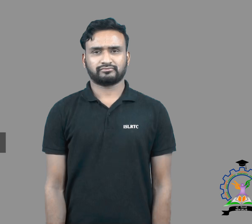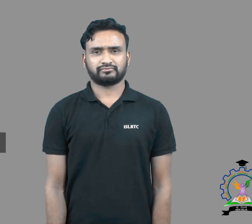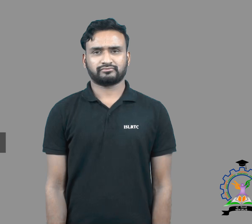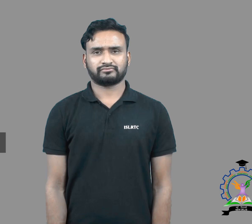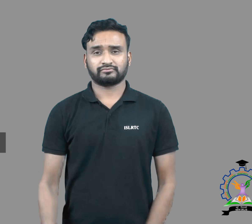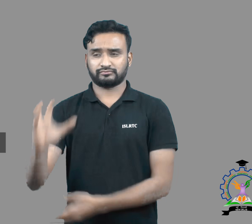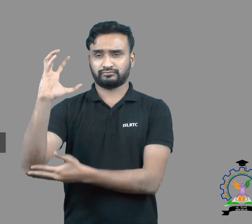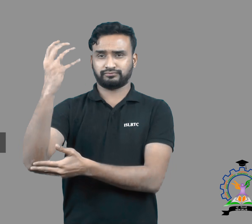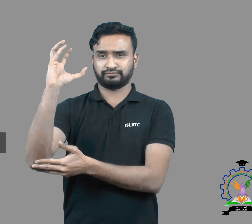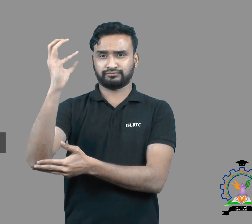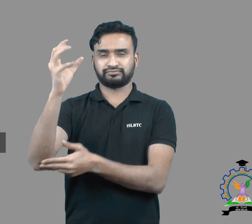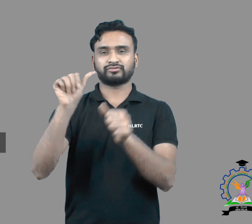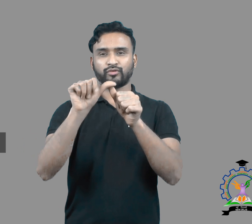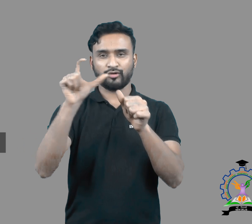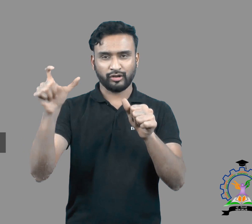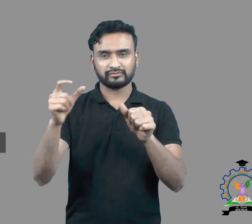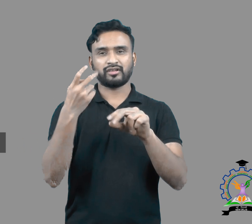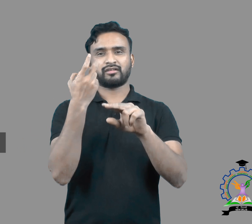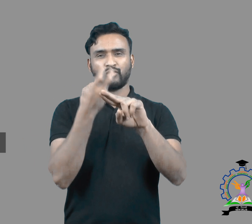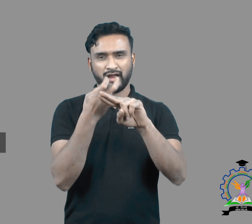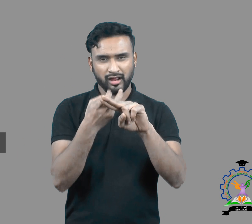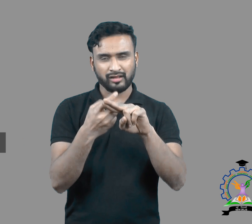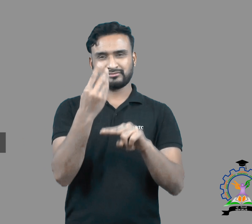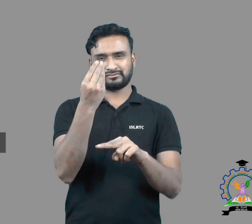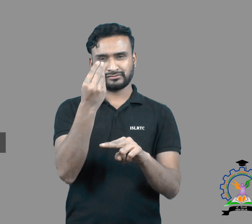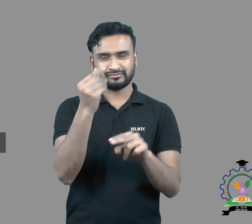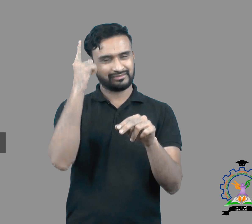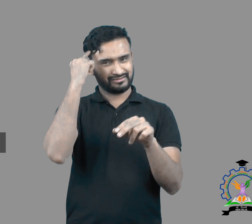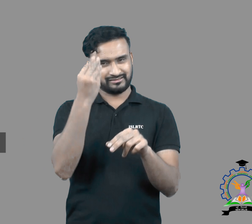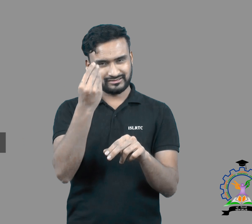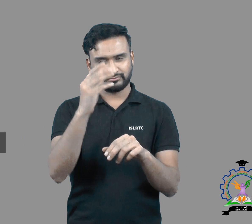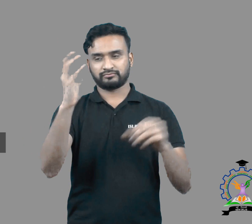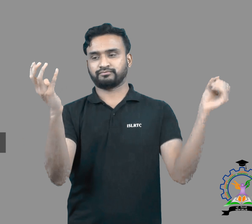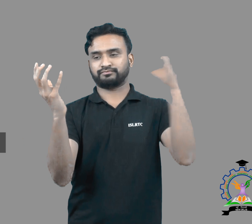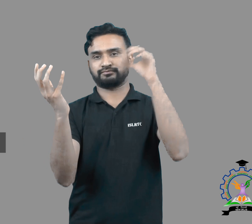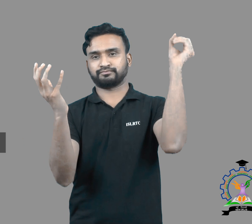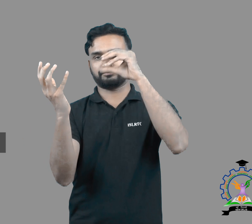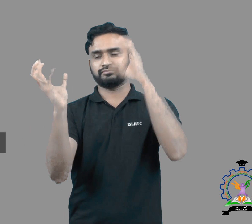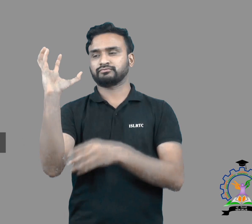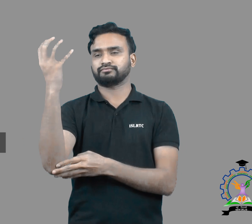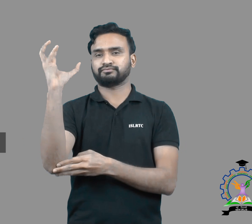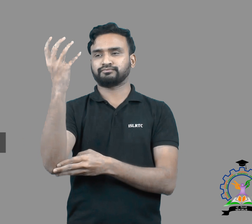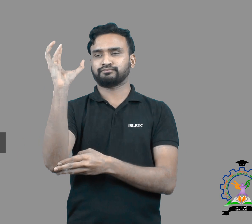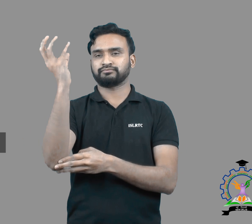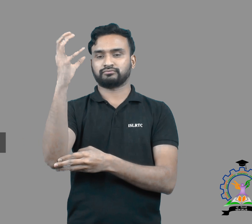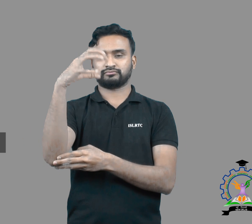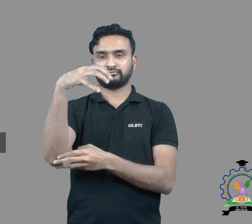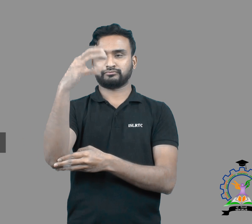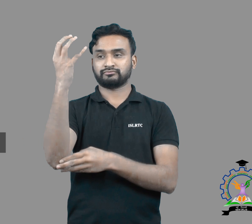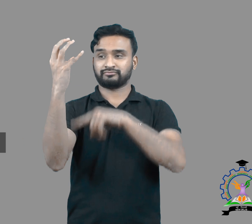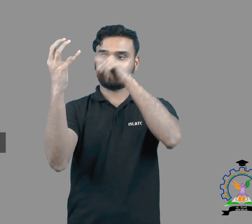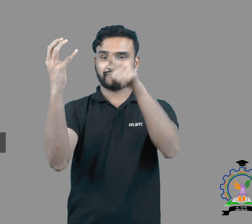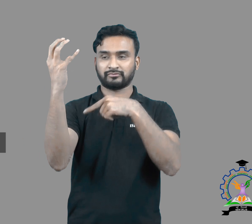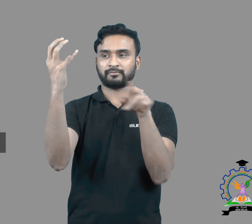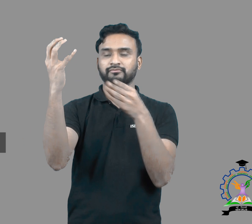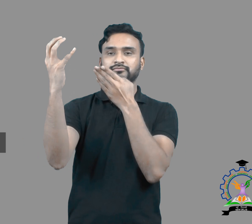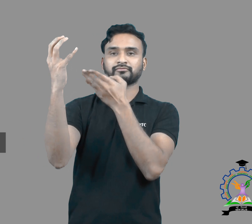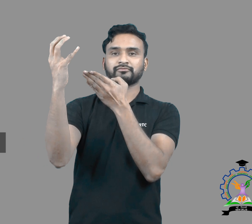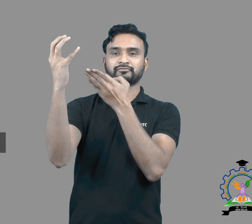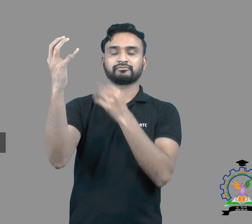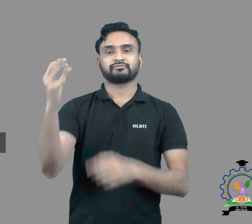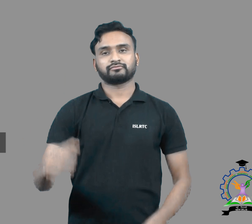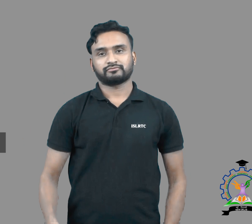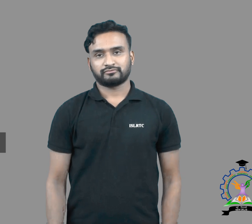Concrete Mixture